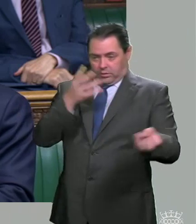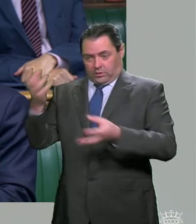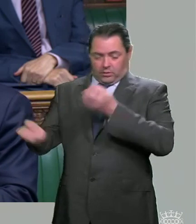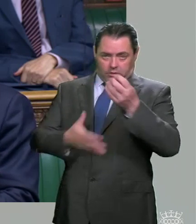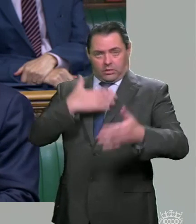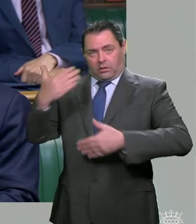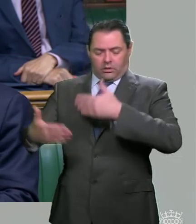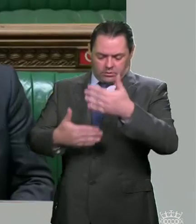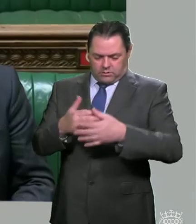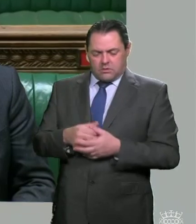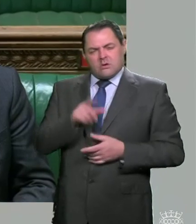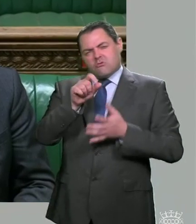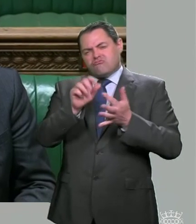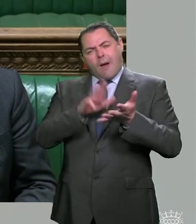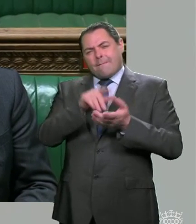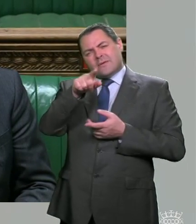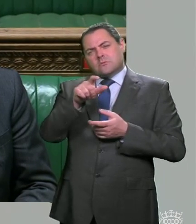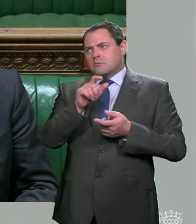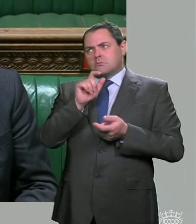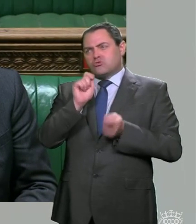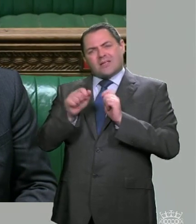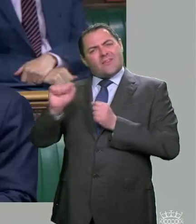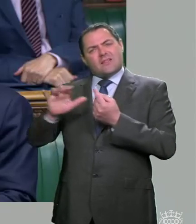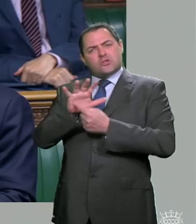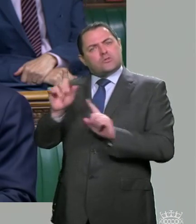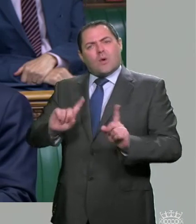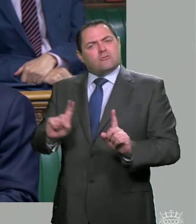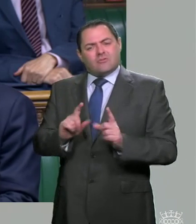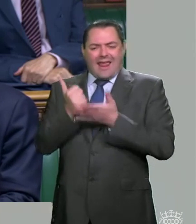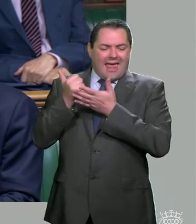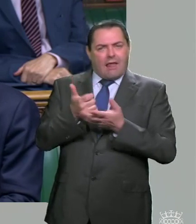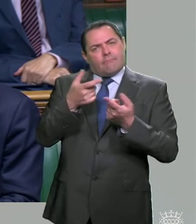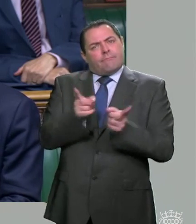What is the Prime Minister going to do to make these people’s lives a little bit easier?